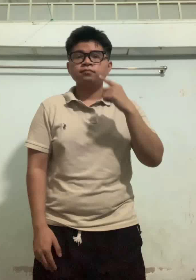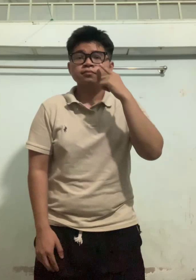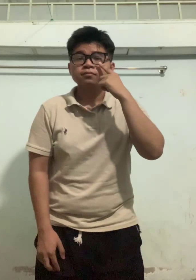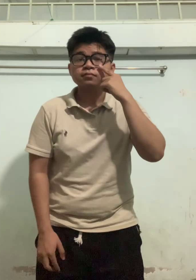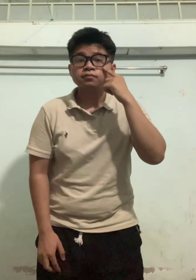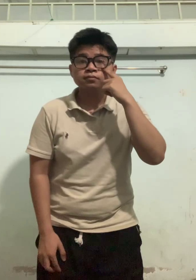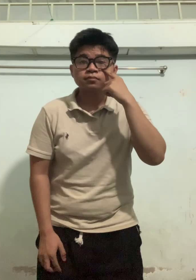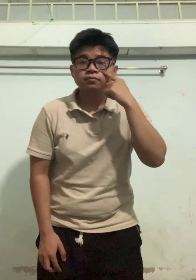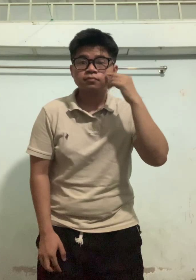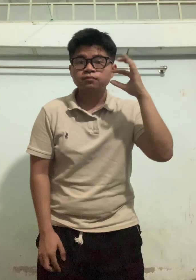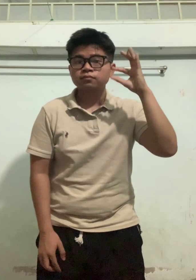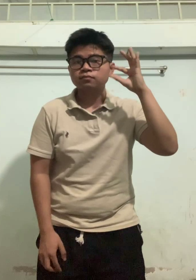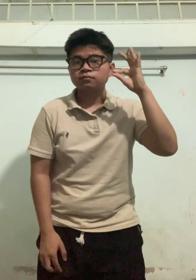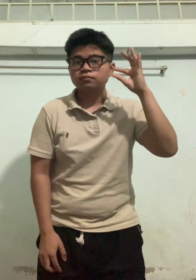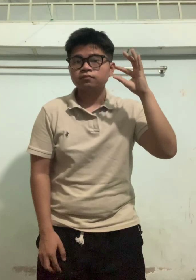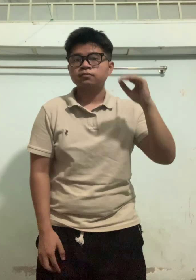lam quen